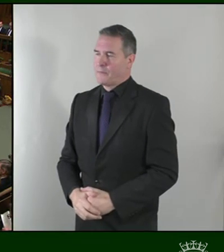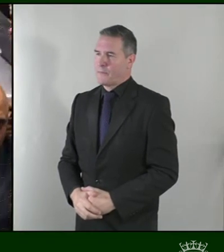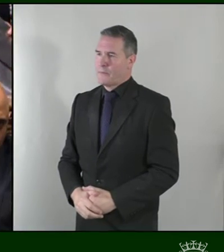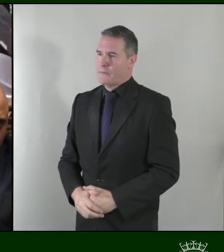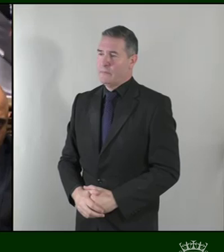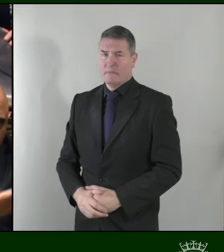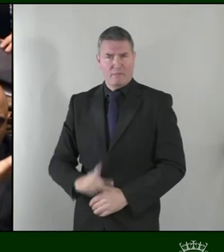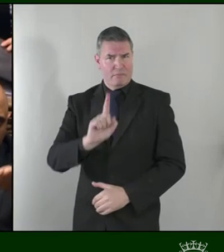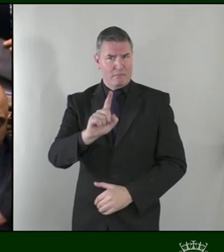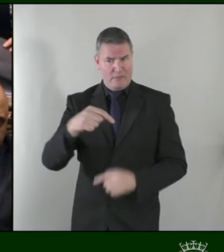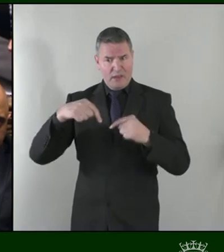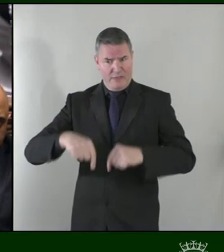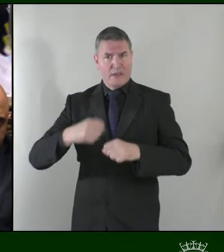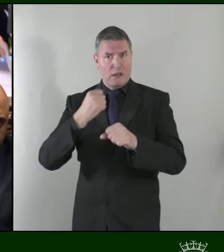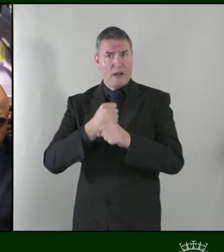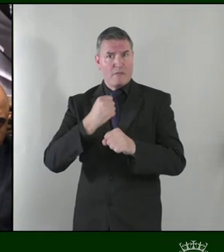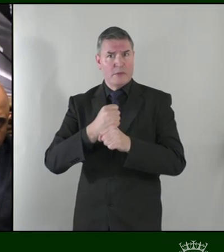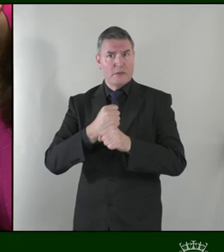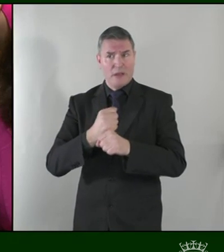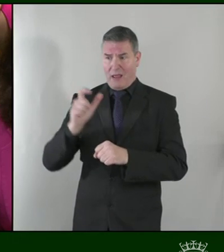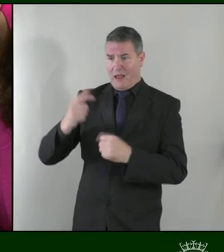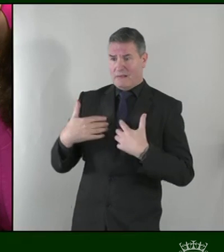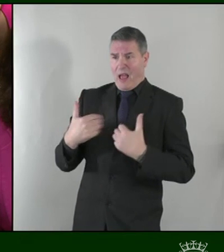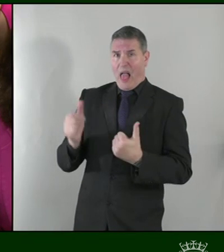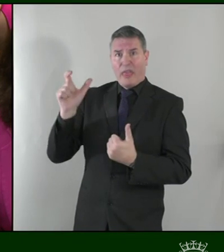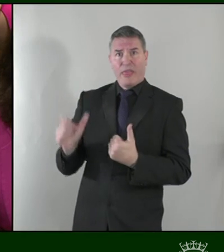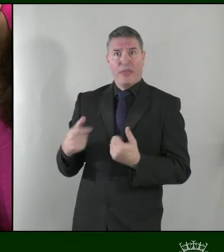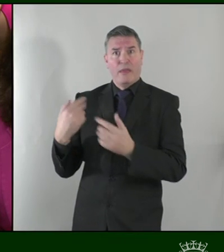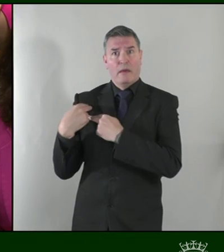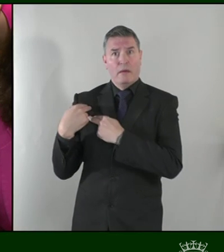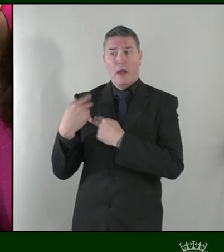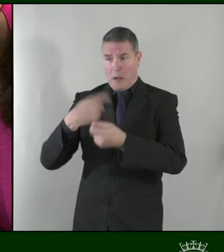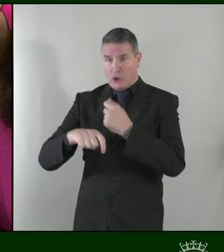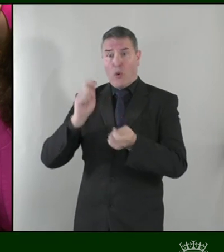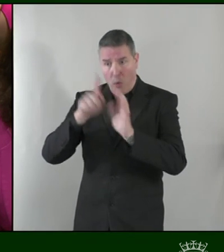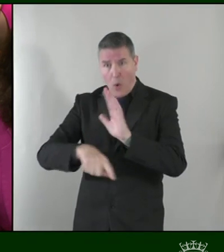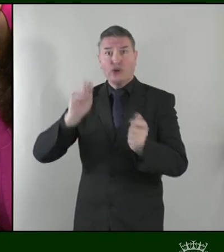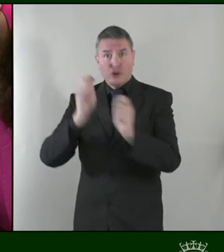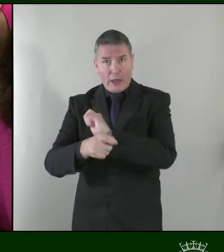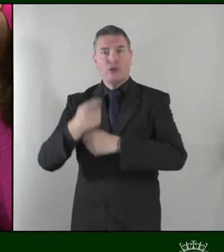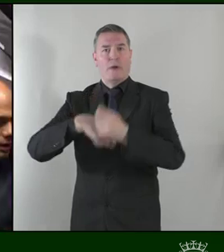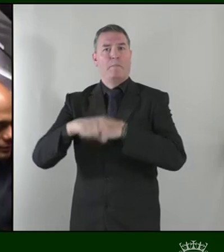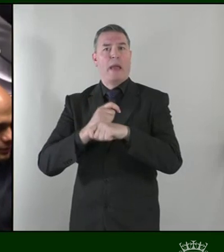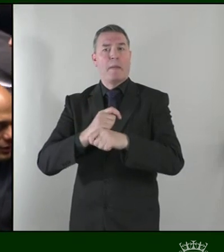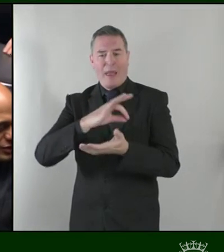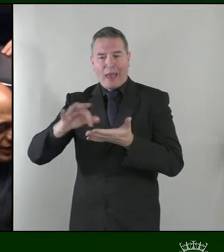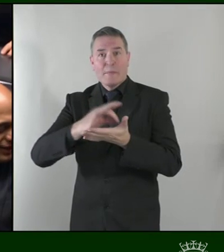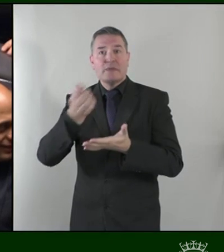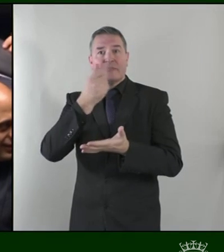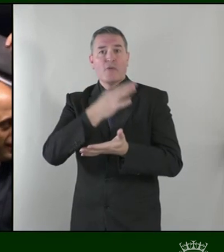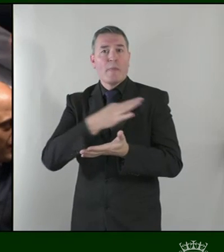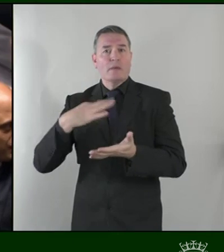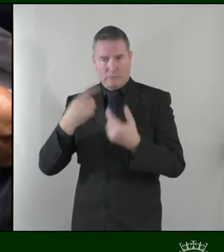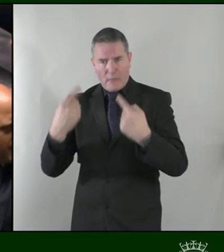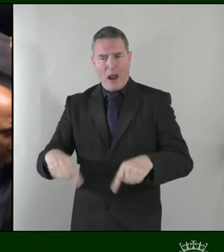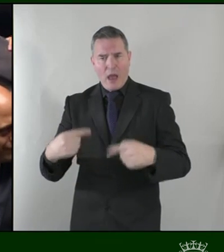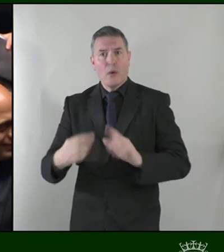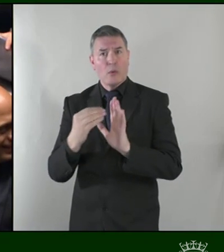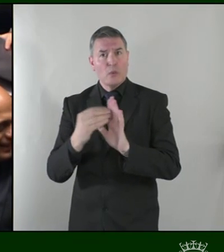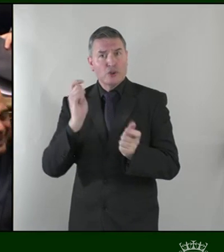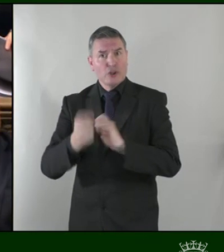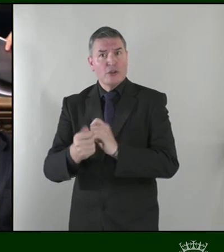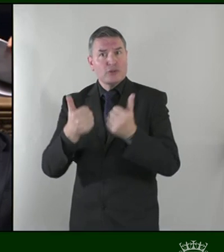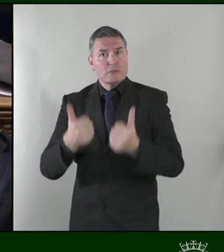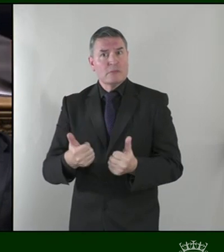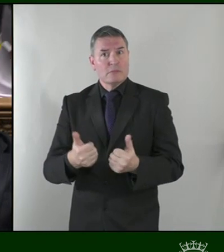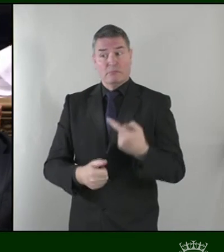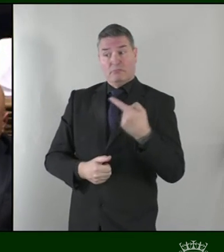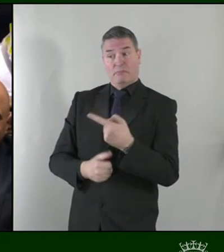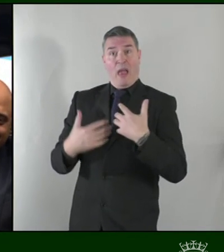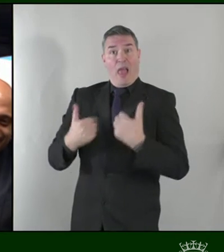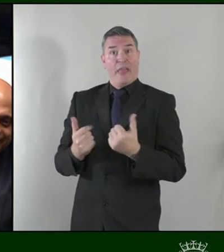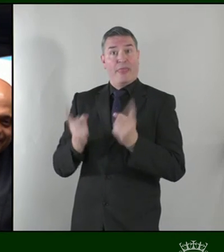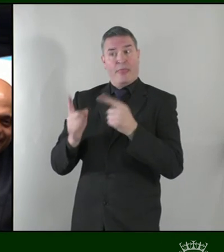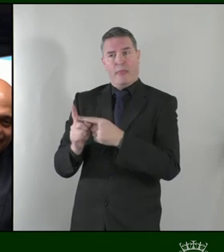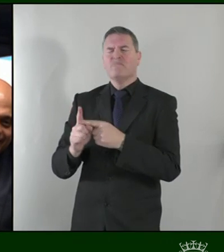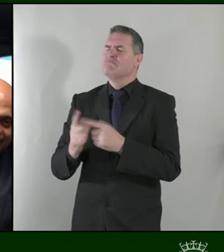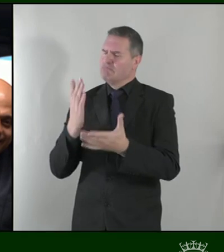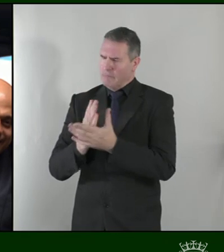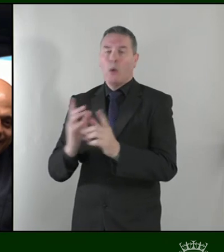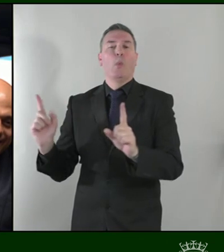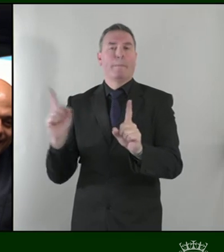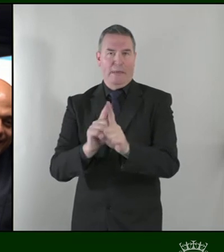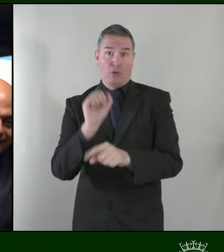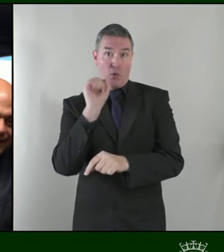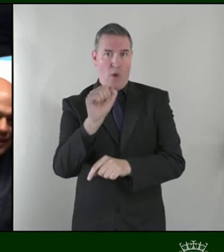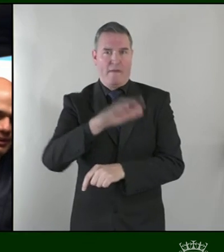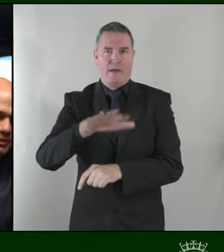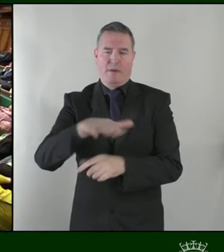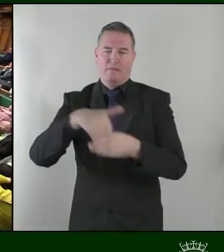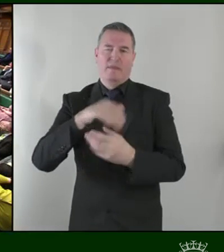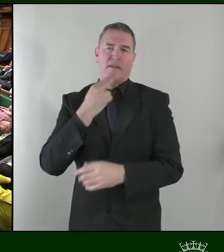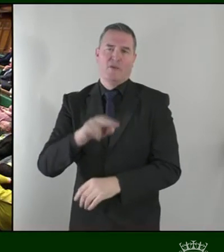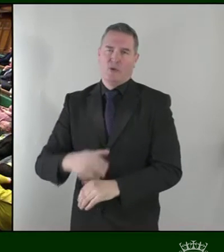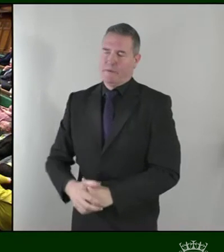It was this Government and my right honourable Friend the Health Secretary who legalised medicinal cannabis, and I undertake that he will certainly be happy to meet the honourable Member’s constituents this afternoon.